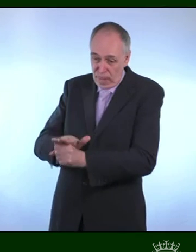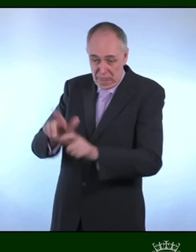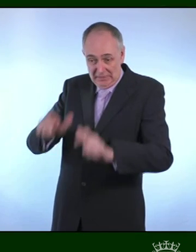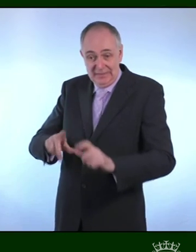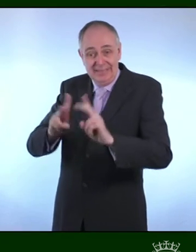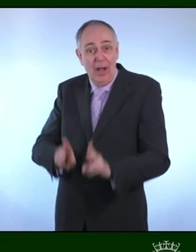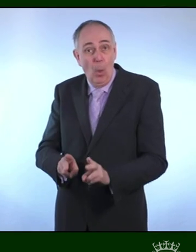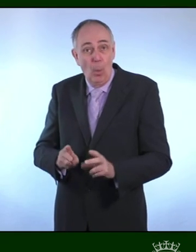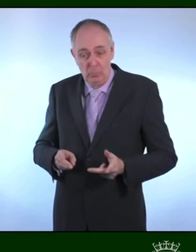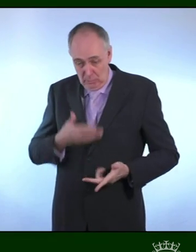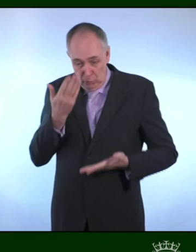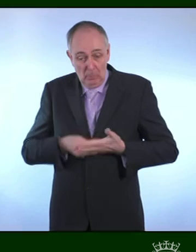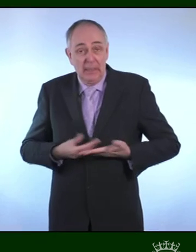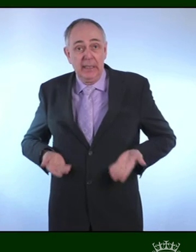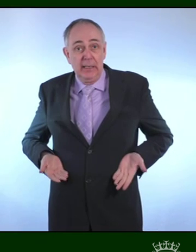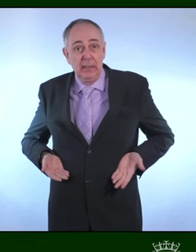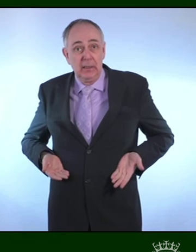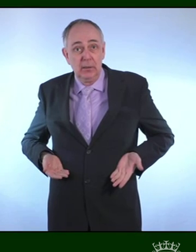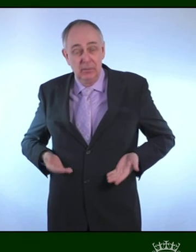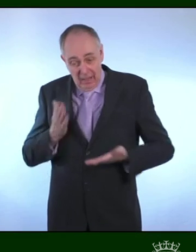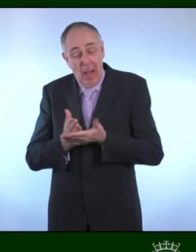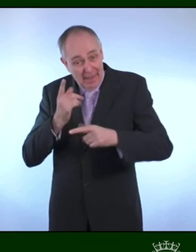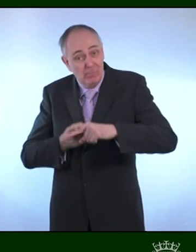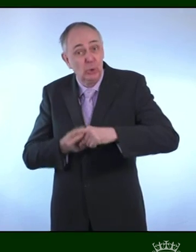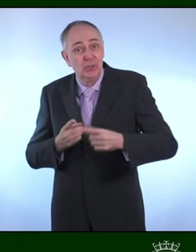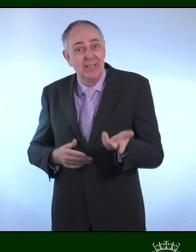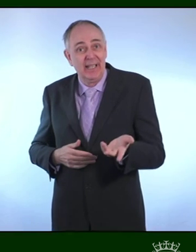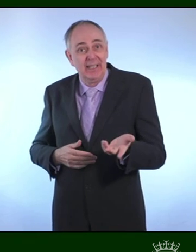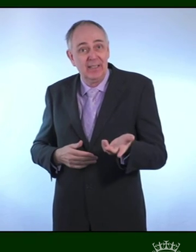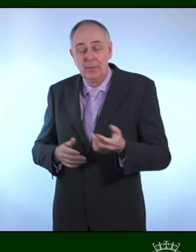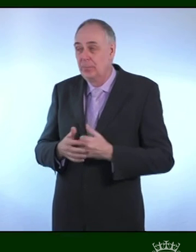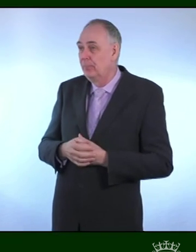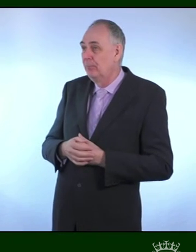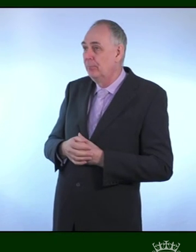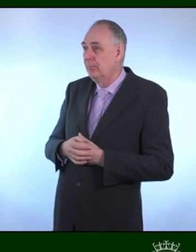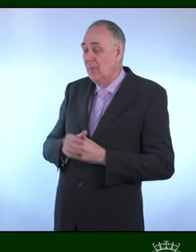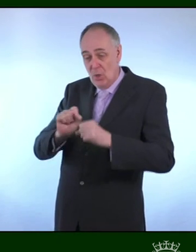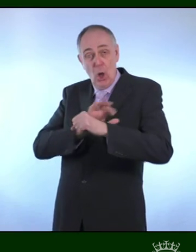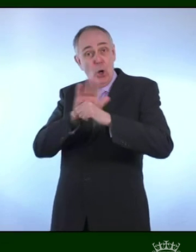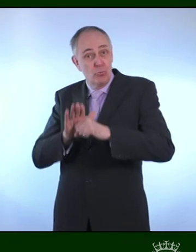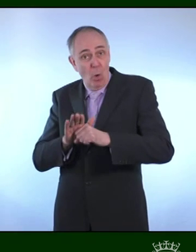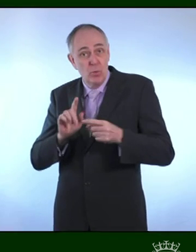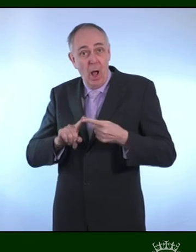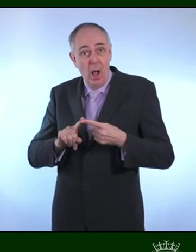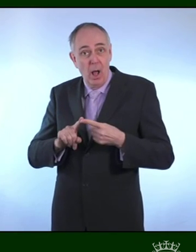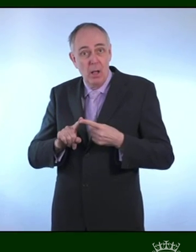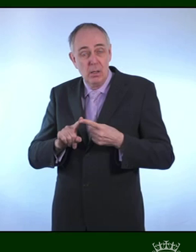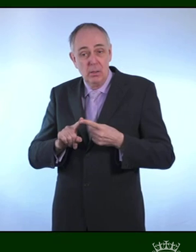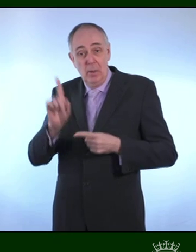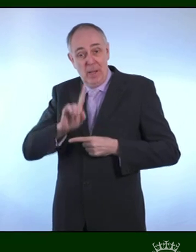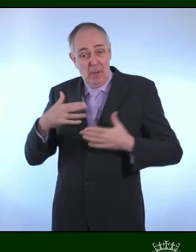This is an emergency. The truth is that the health and economic costs of this virus are deepening by the day.